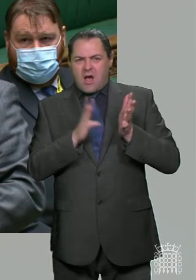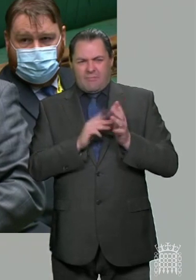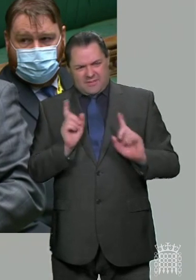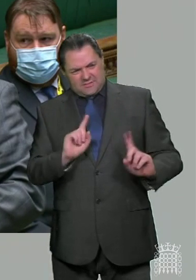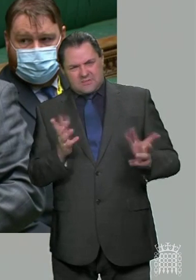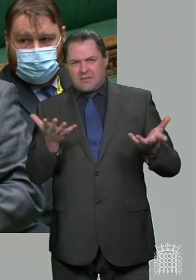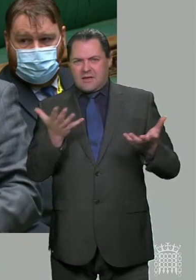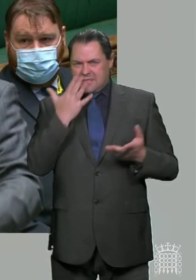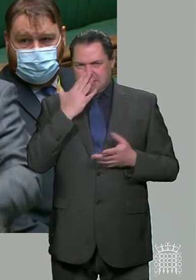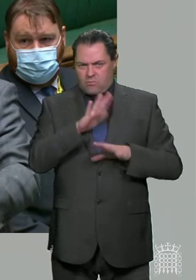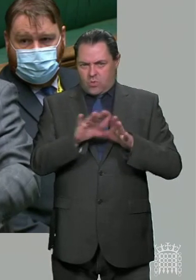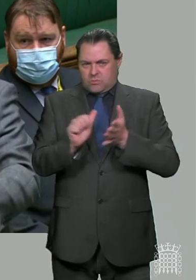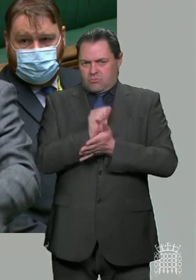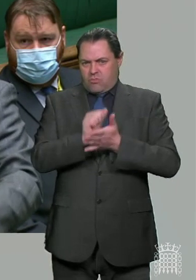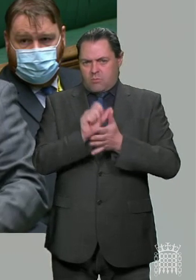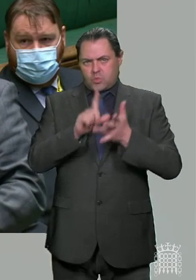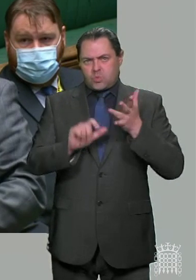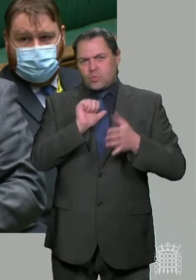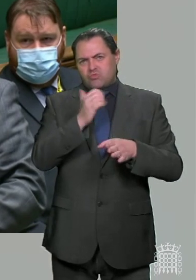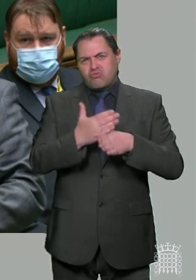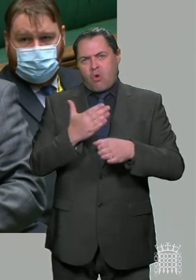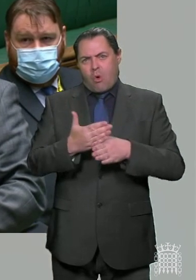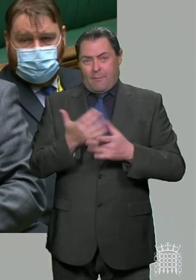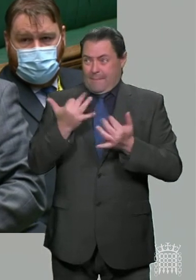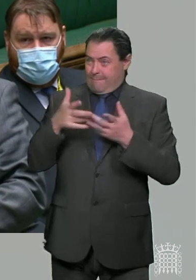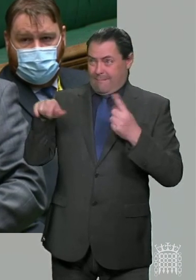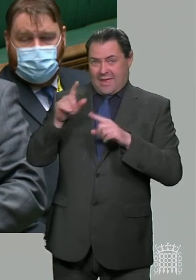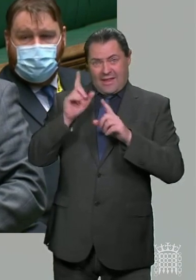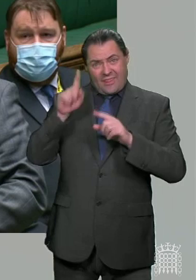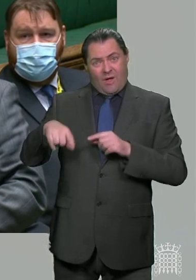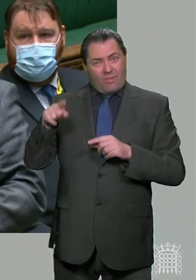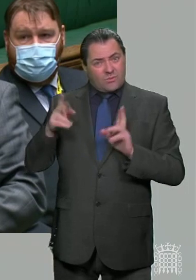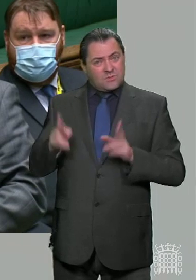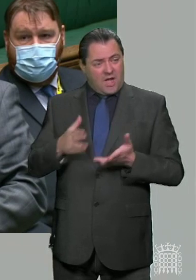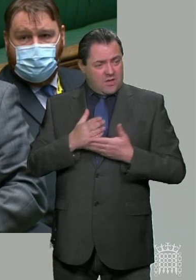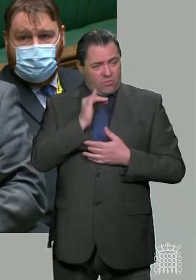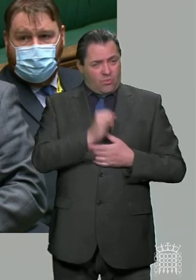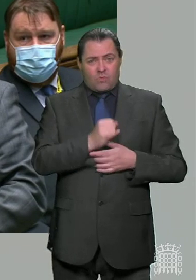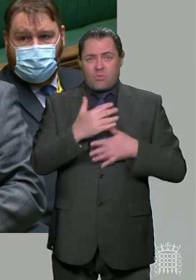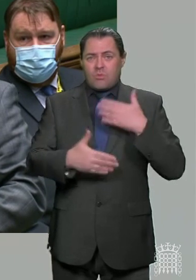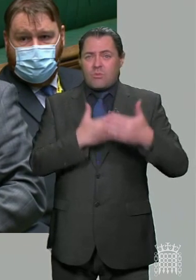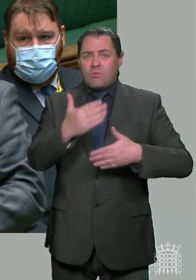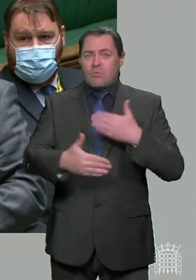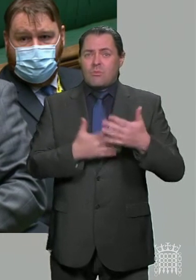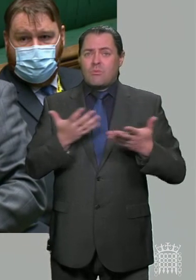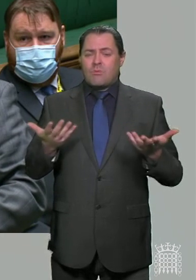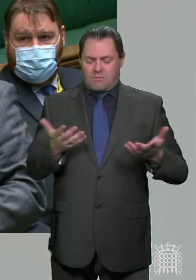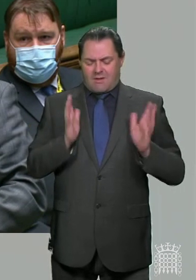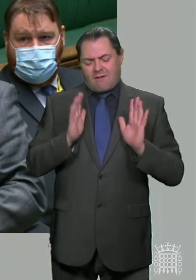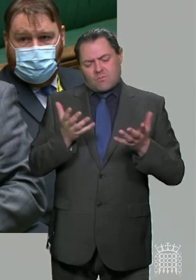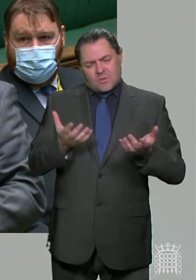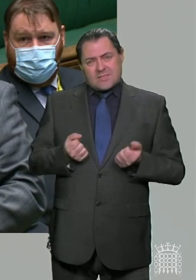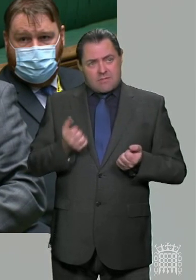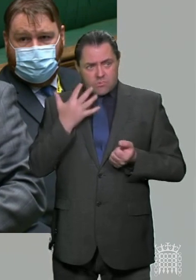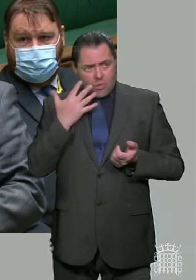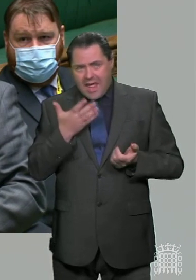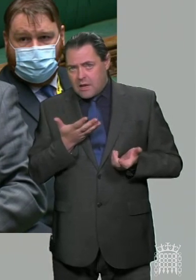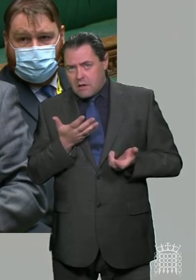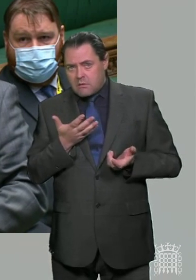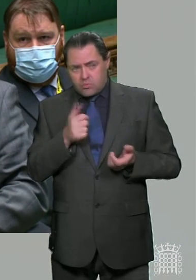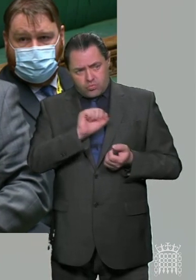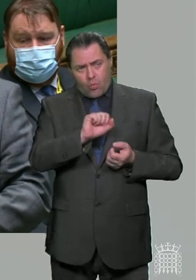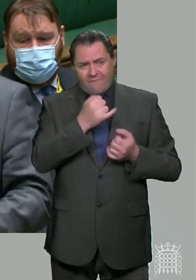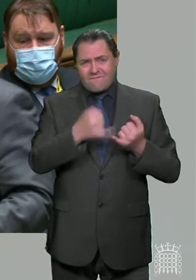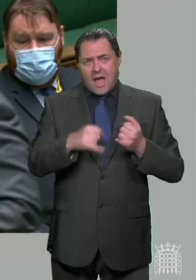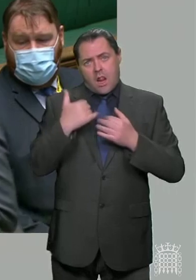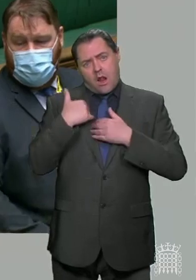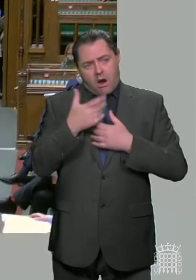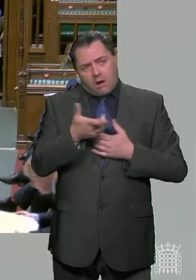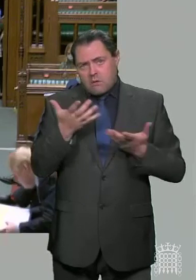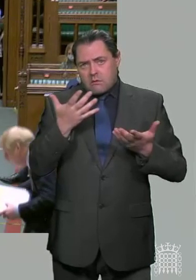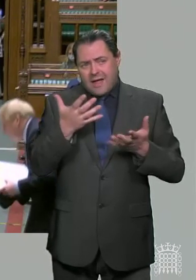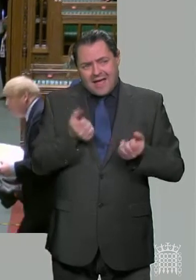Thousands have paid the ultimate price for his failure; when will the Prime Minister finally accept responsibility for the failures of his Government?